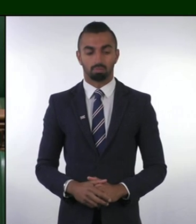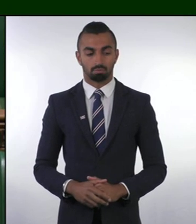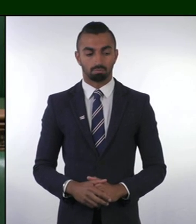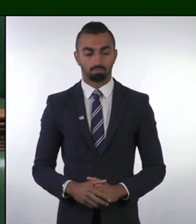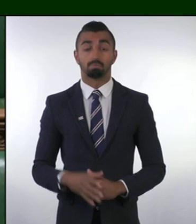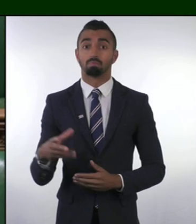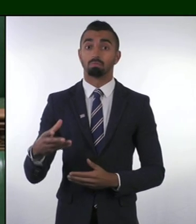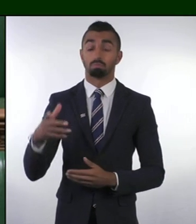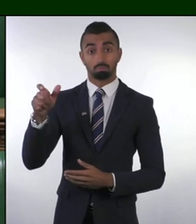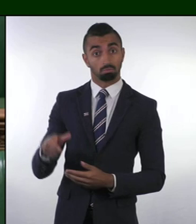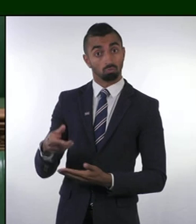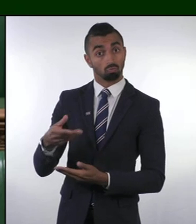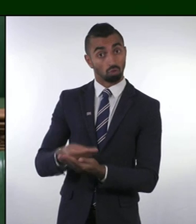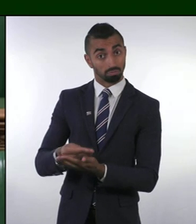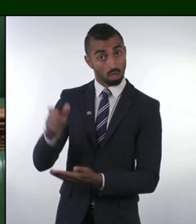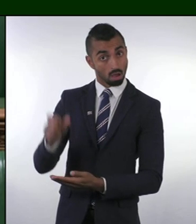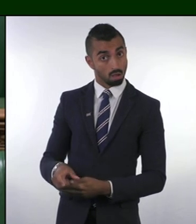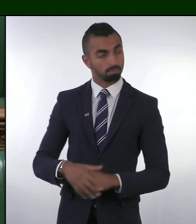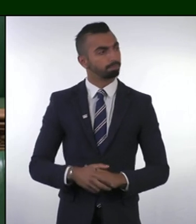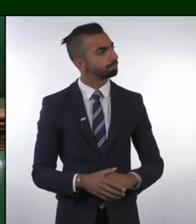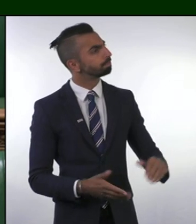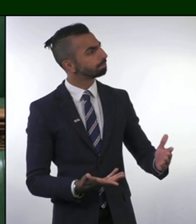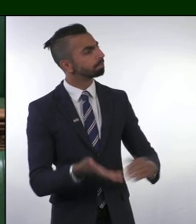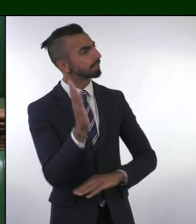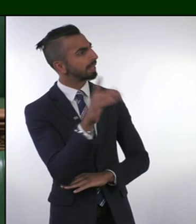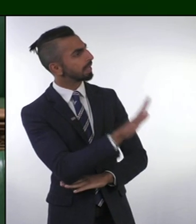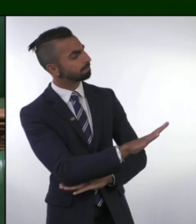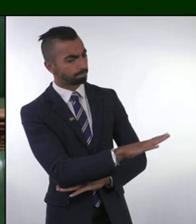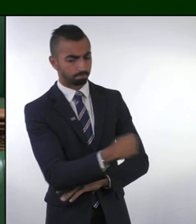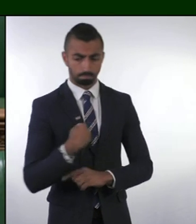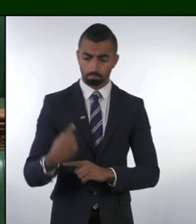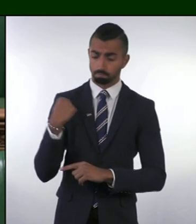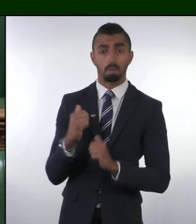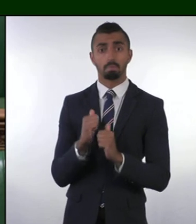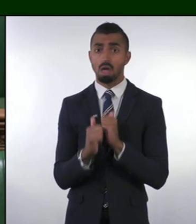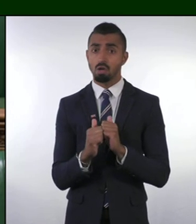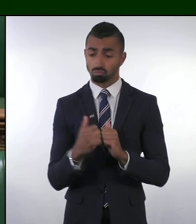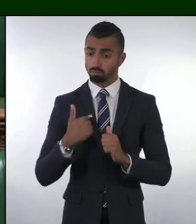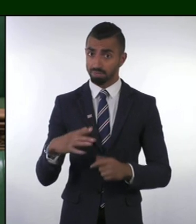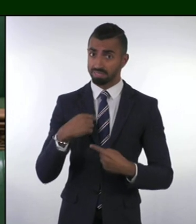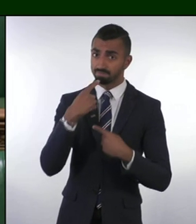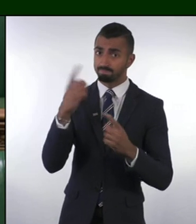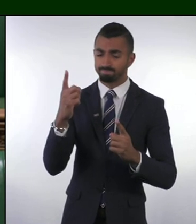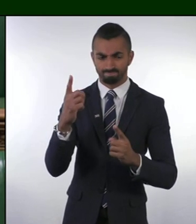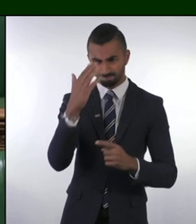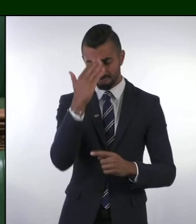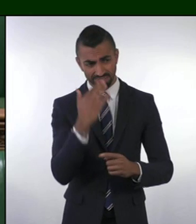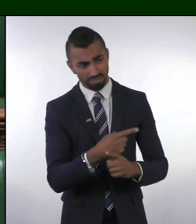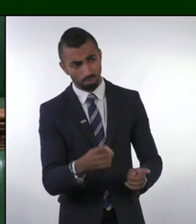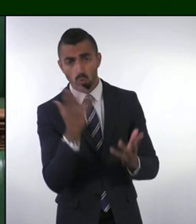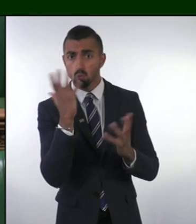I stood here in March saying I knew people were worried, and I know they are worried still.